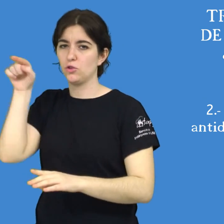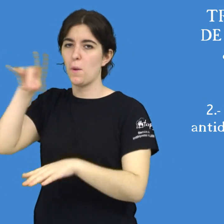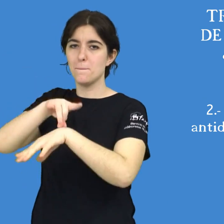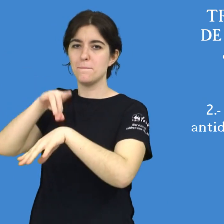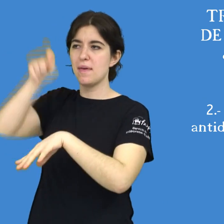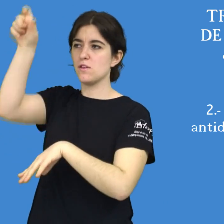enfermo